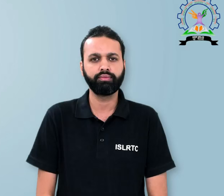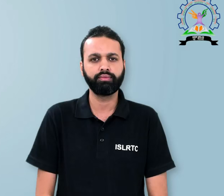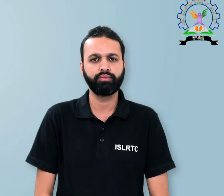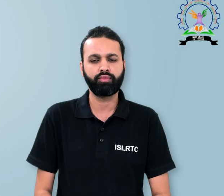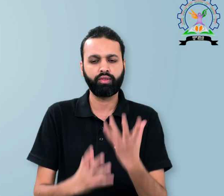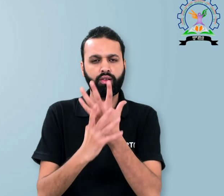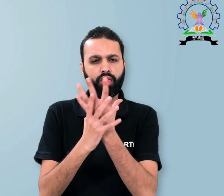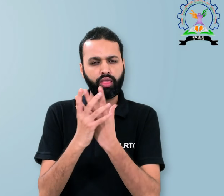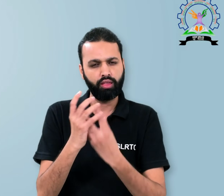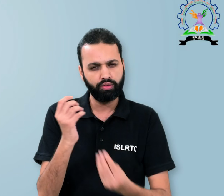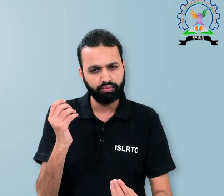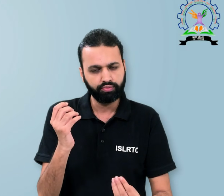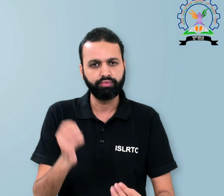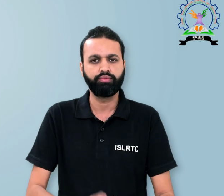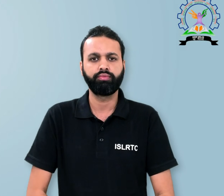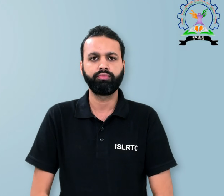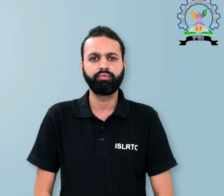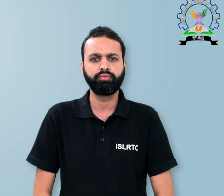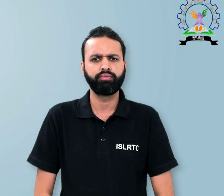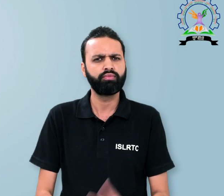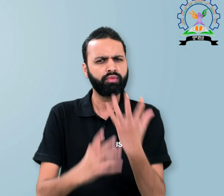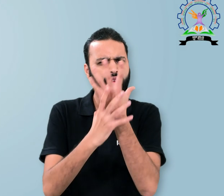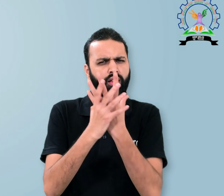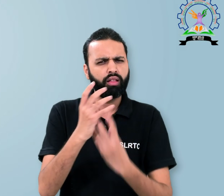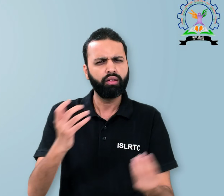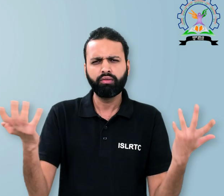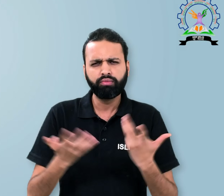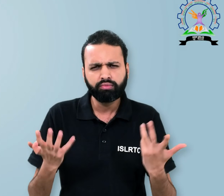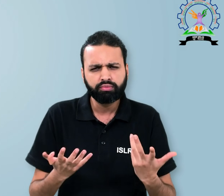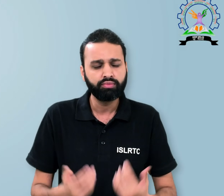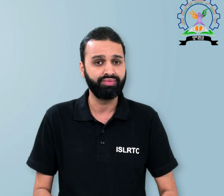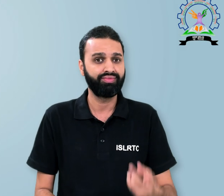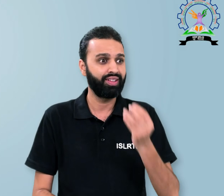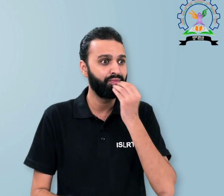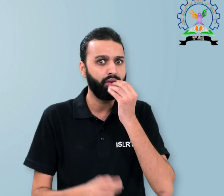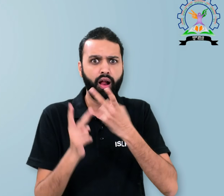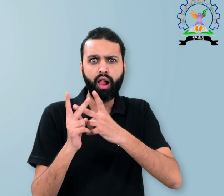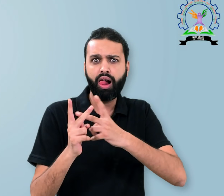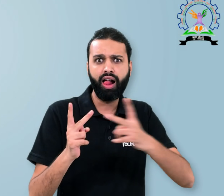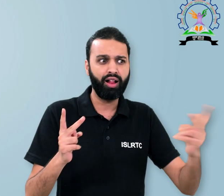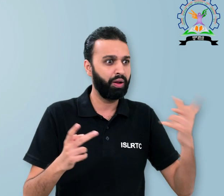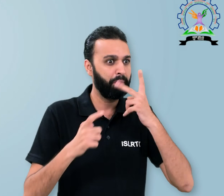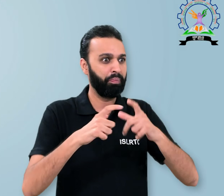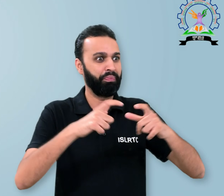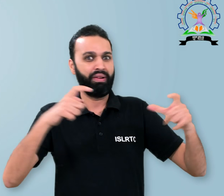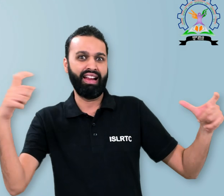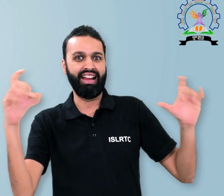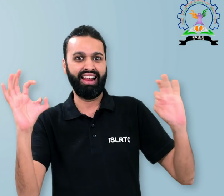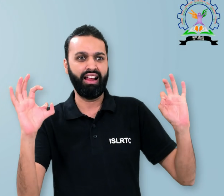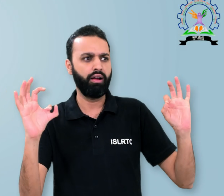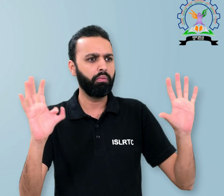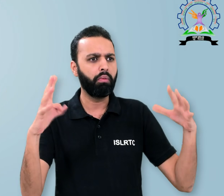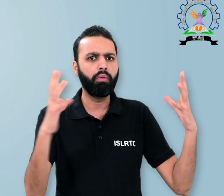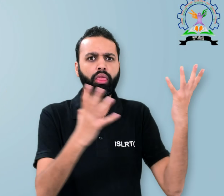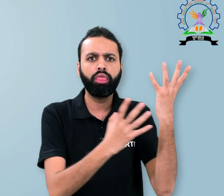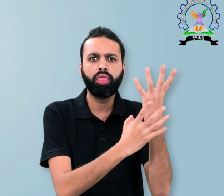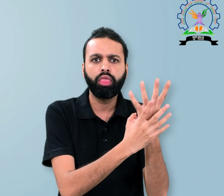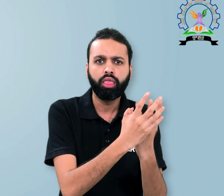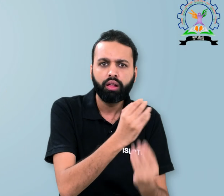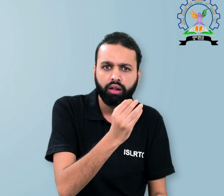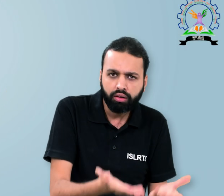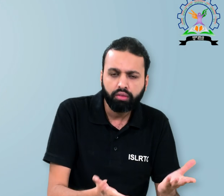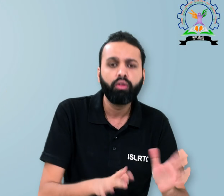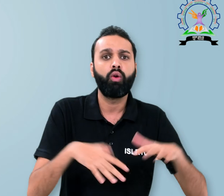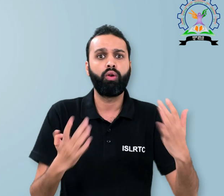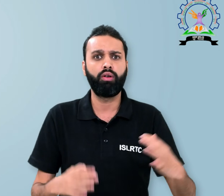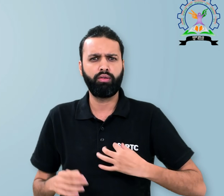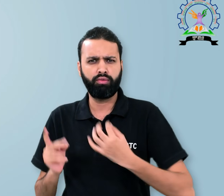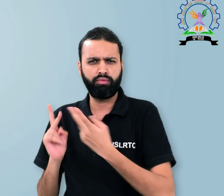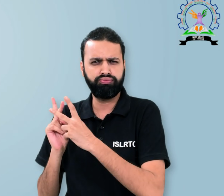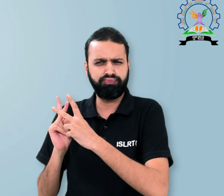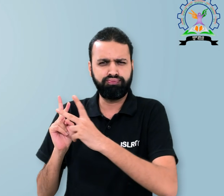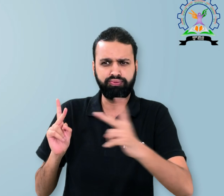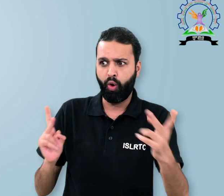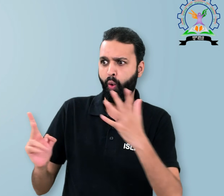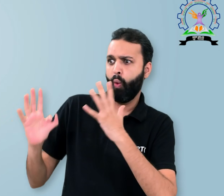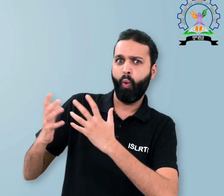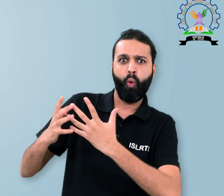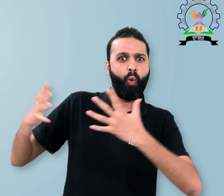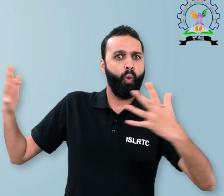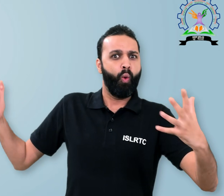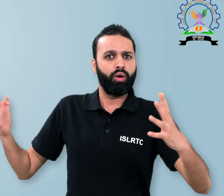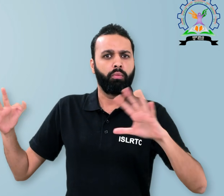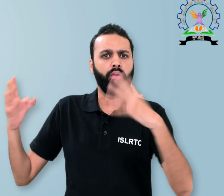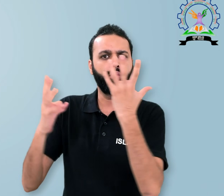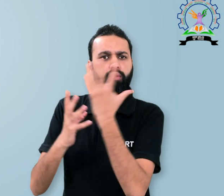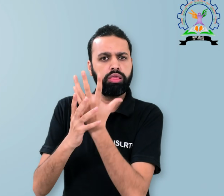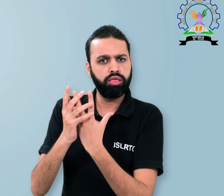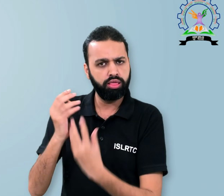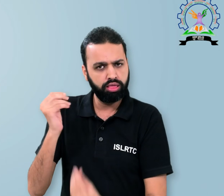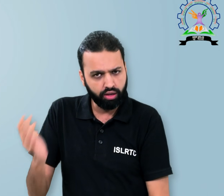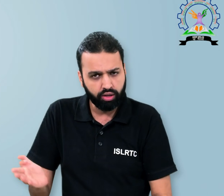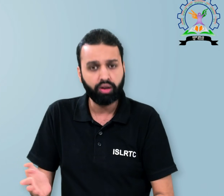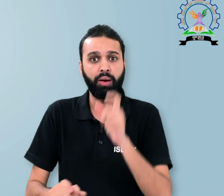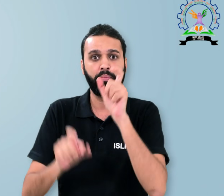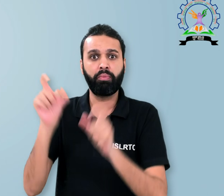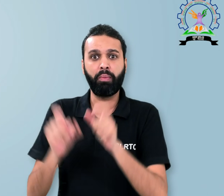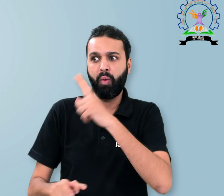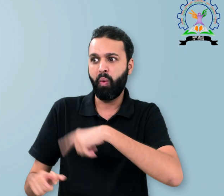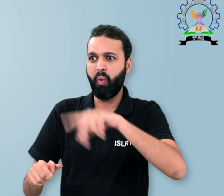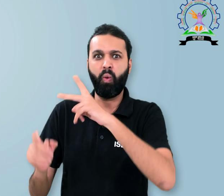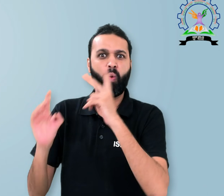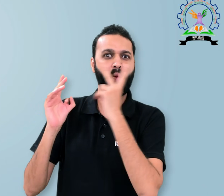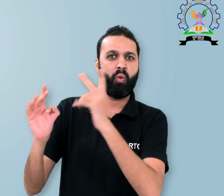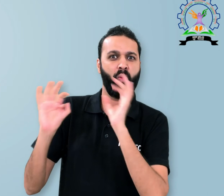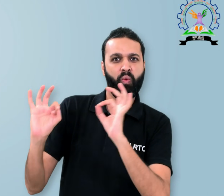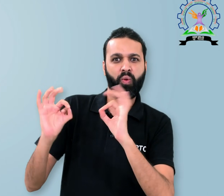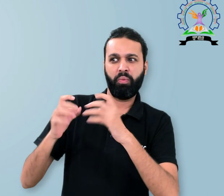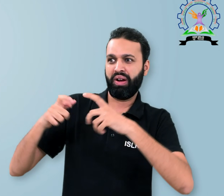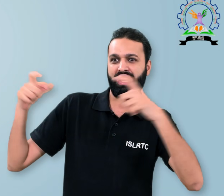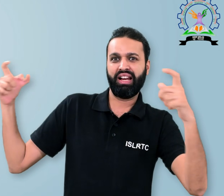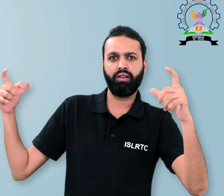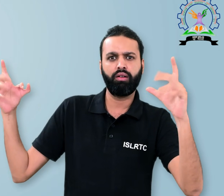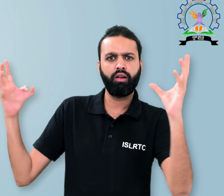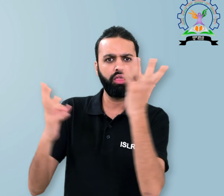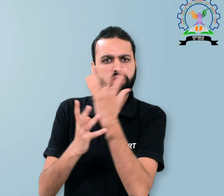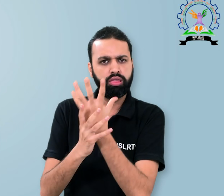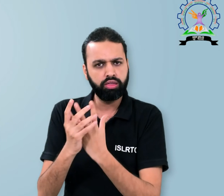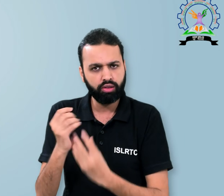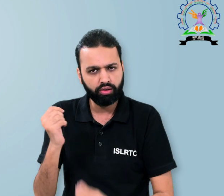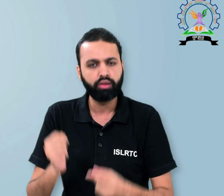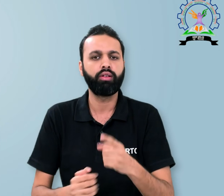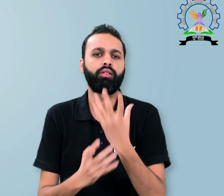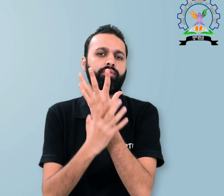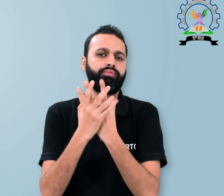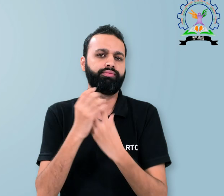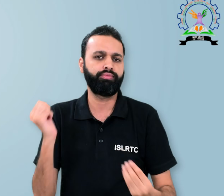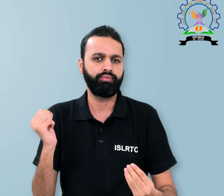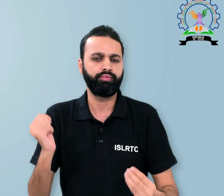Lean Lean is described as periods of time where people have less of something such as money or are less successful than they used to be.